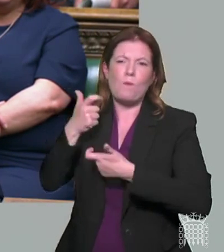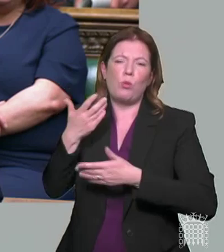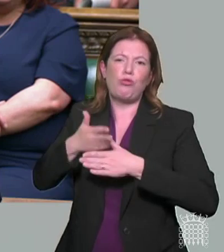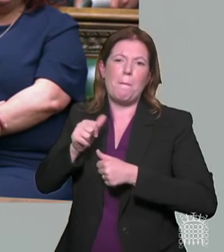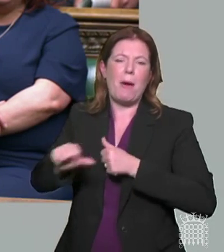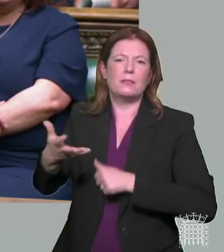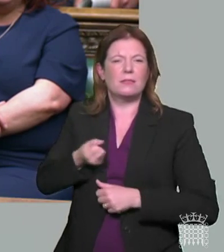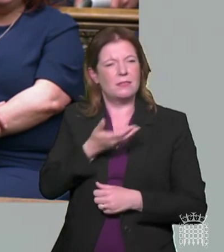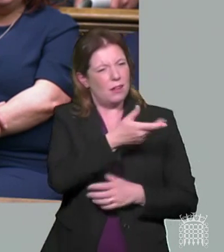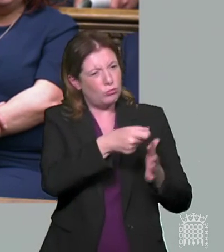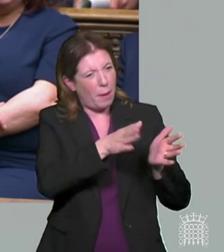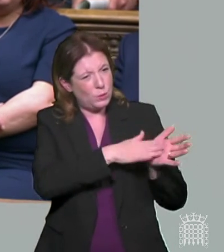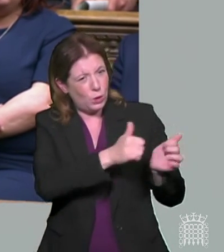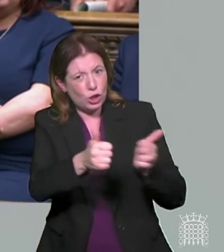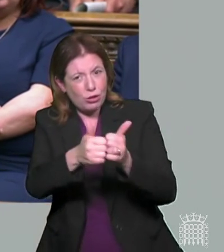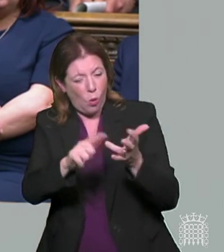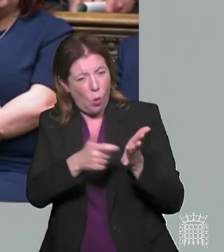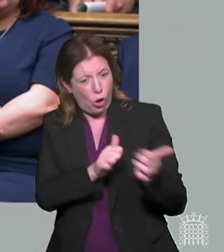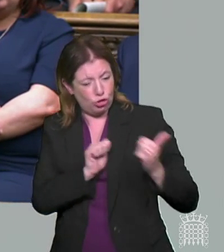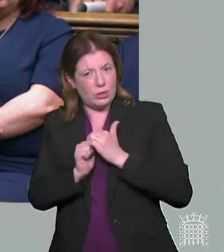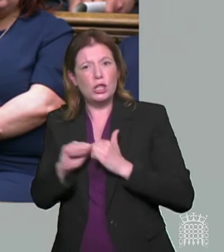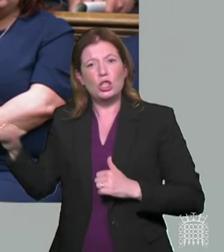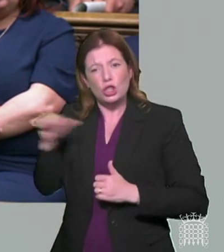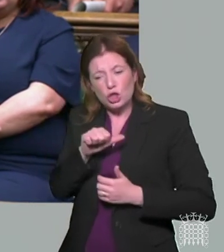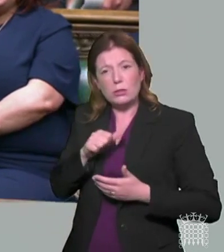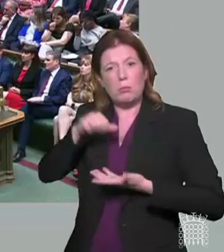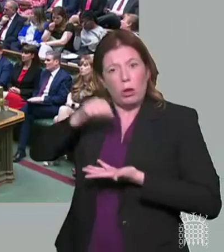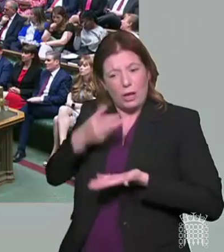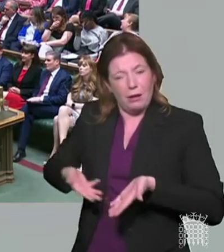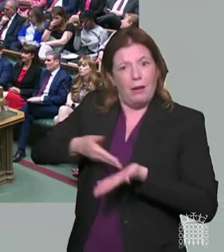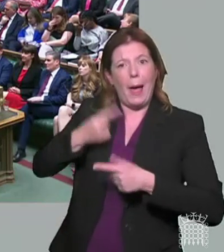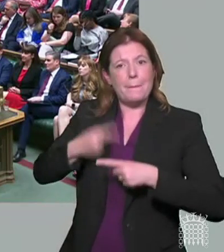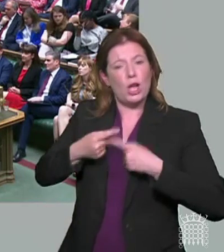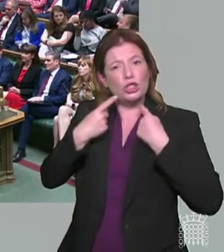Does the Prime Minister agree with his Minister, or does he agree with me that we should have an emergency Budget?